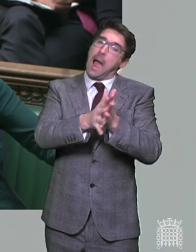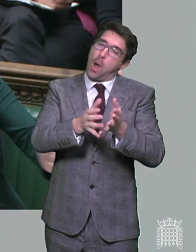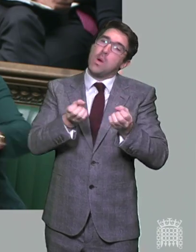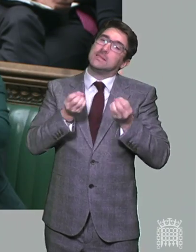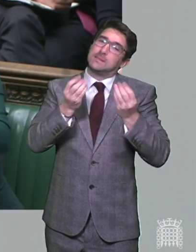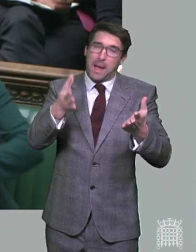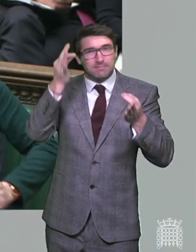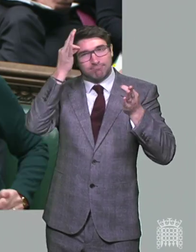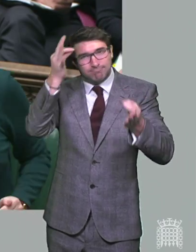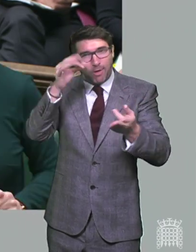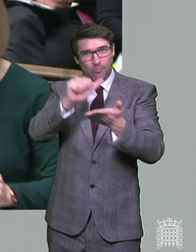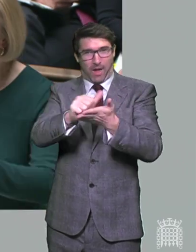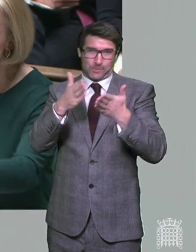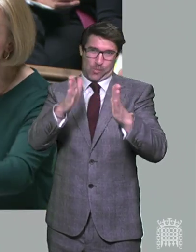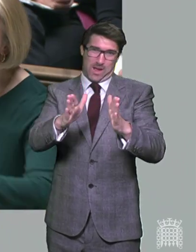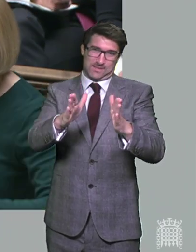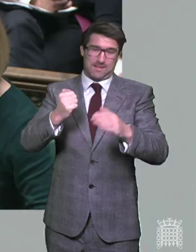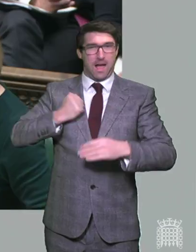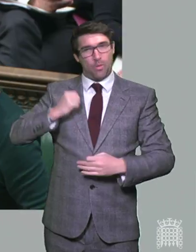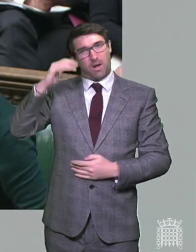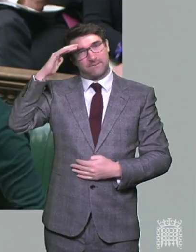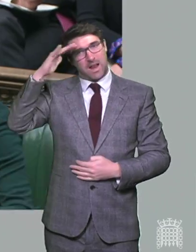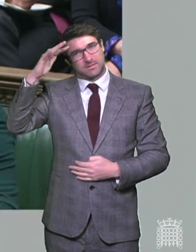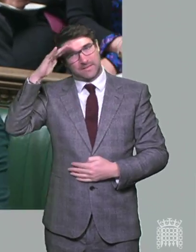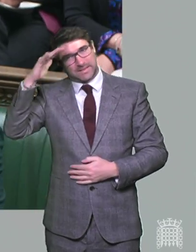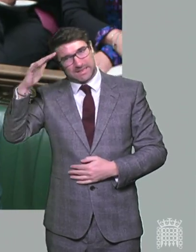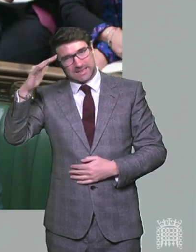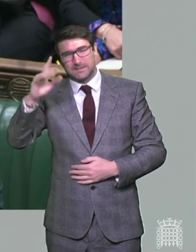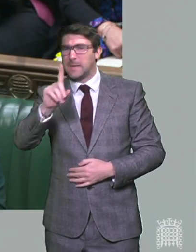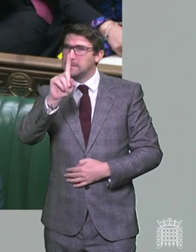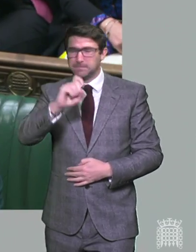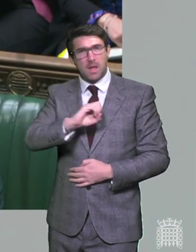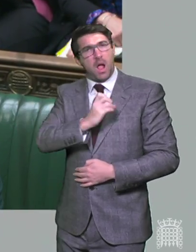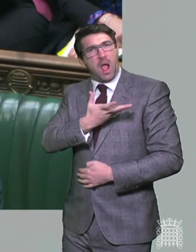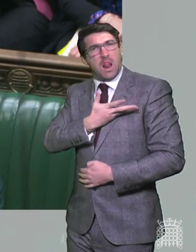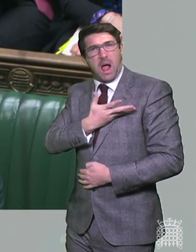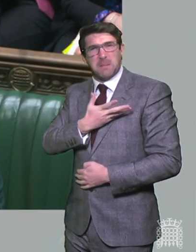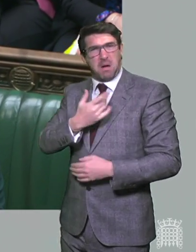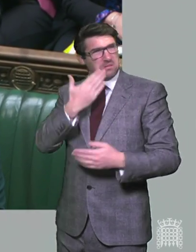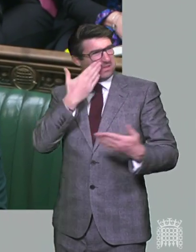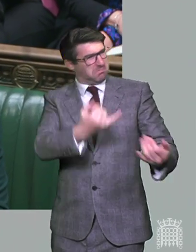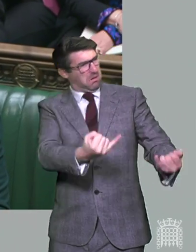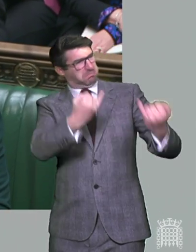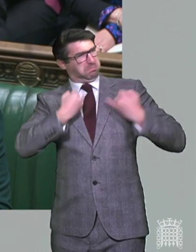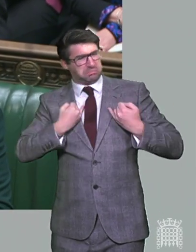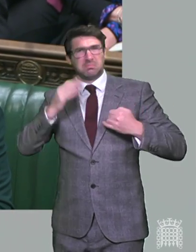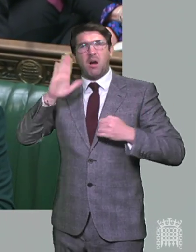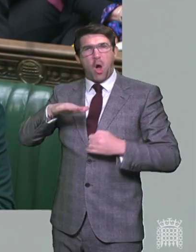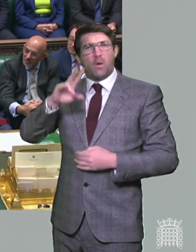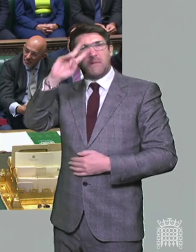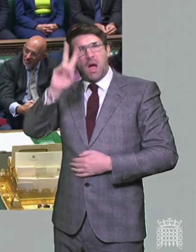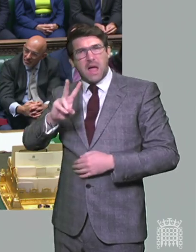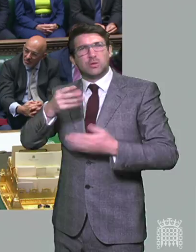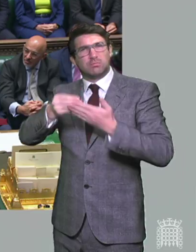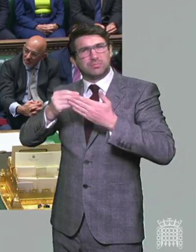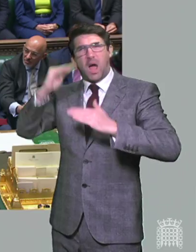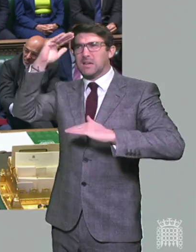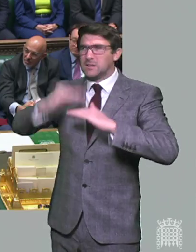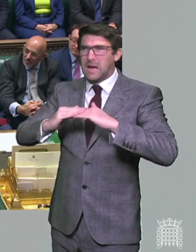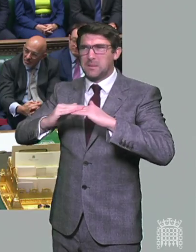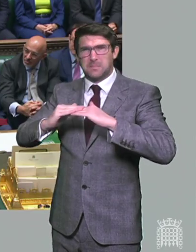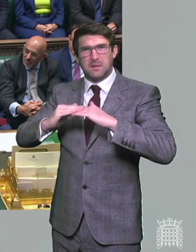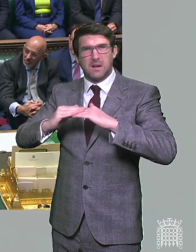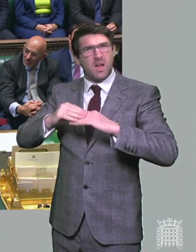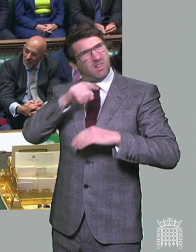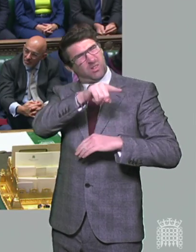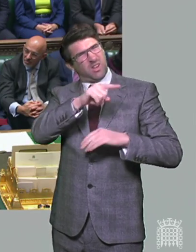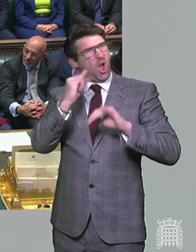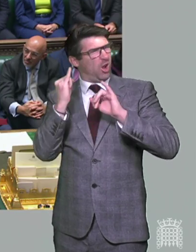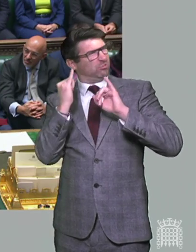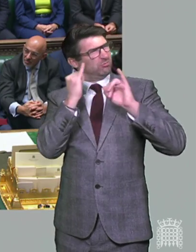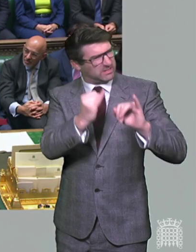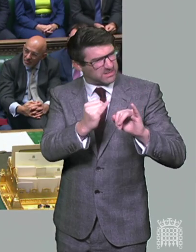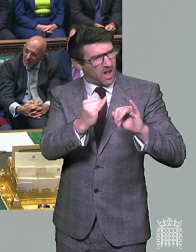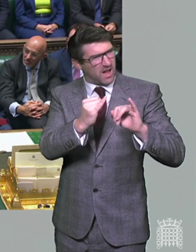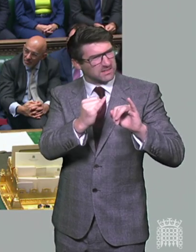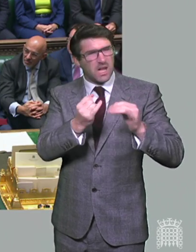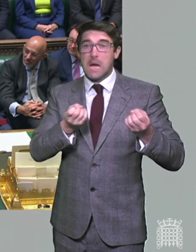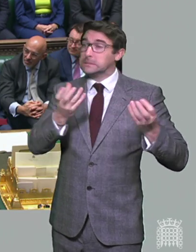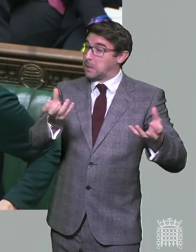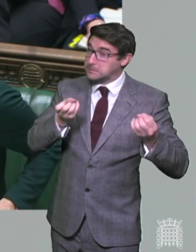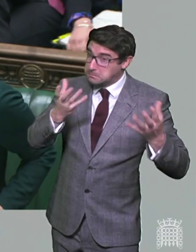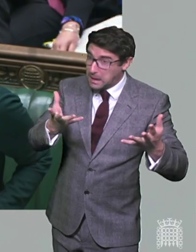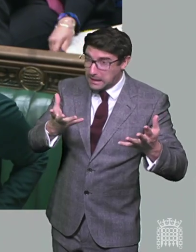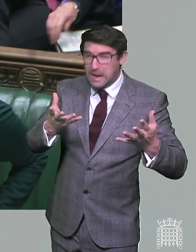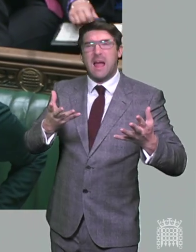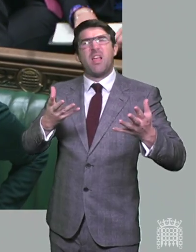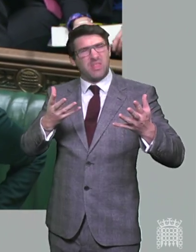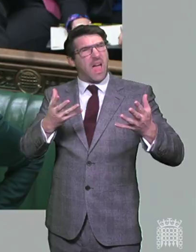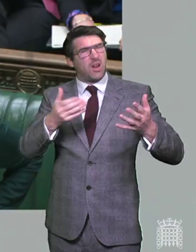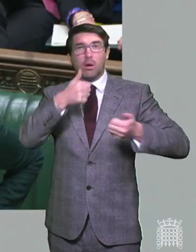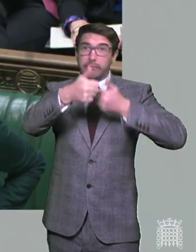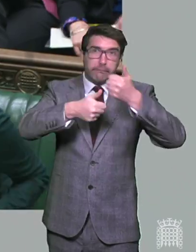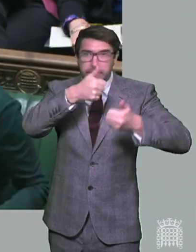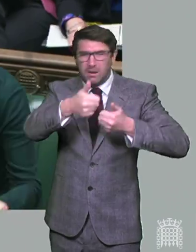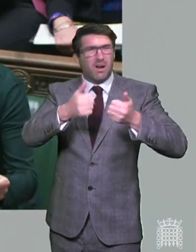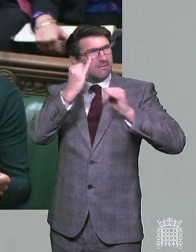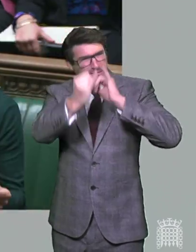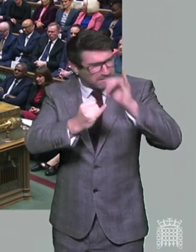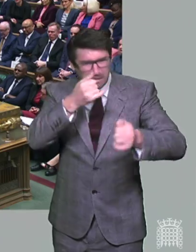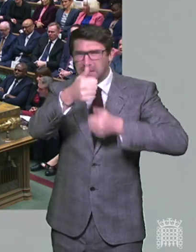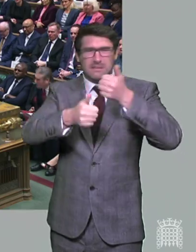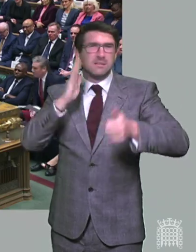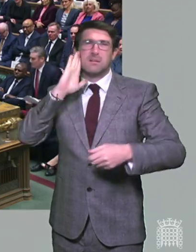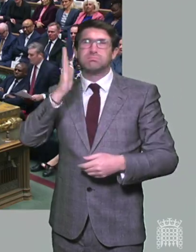The right honourable and learned Gentleman talks about our spending on the energy price guarantee, which he does not seem to support, but the reality is that he cannot criticise us, on the one hand, for spending money while, on the other hand, claiming we are cutting public expenditure.